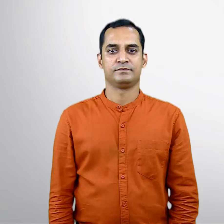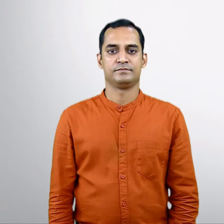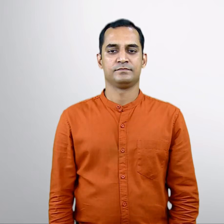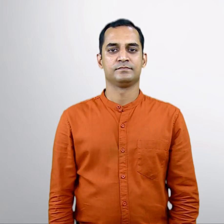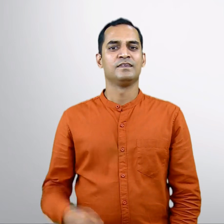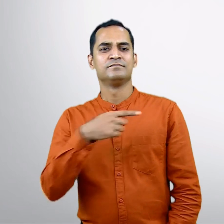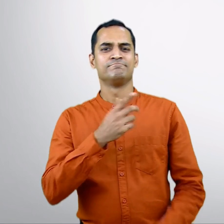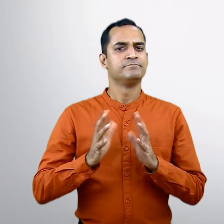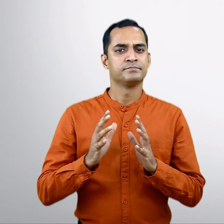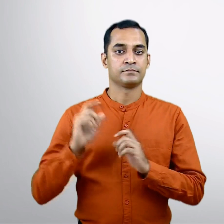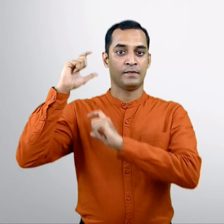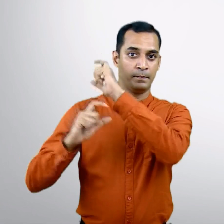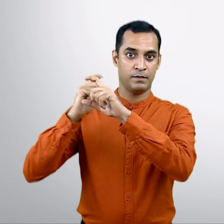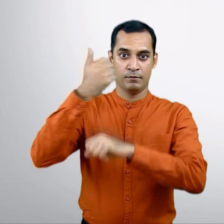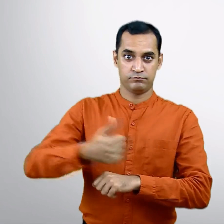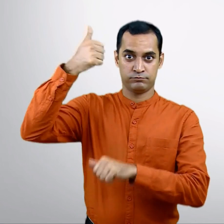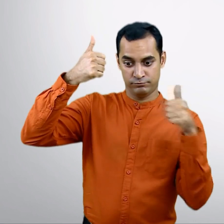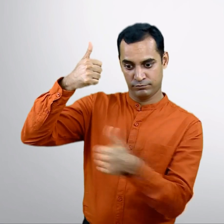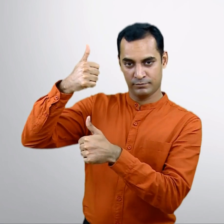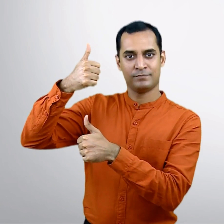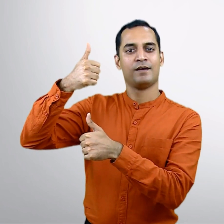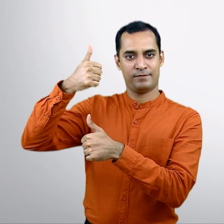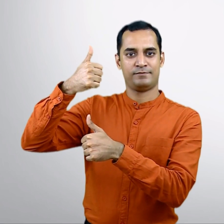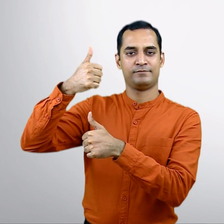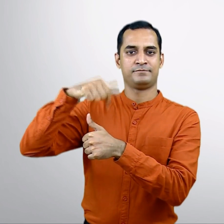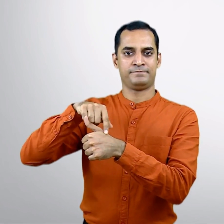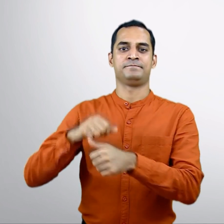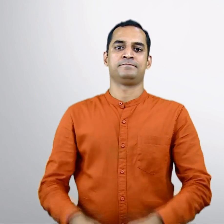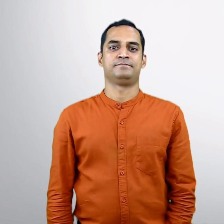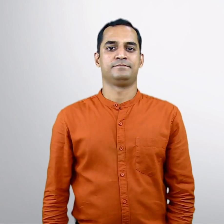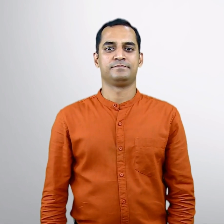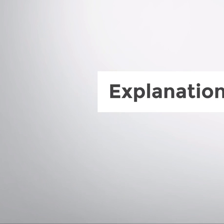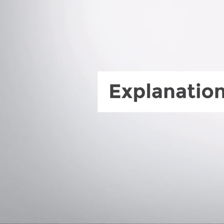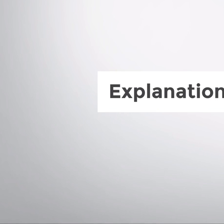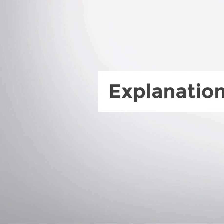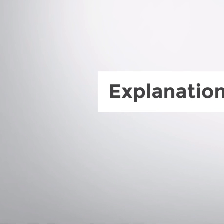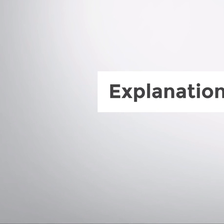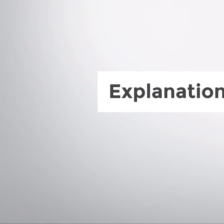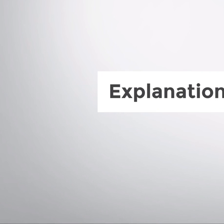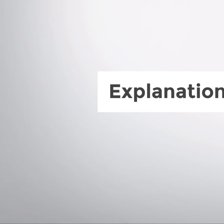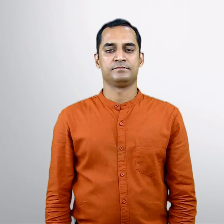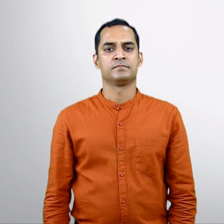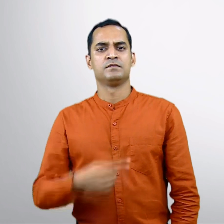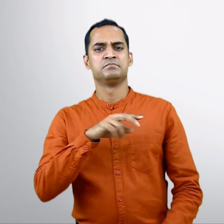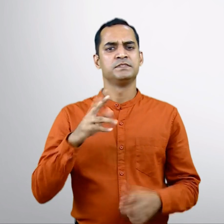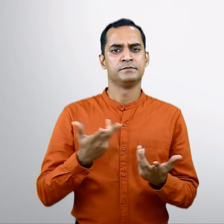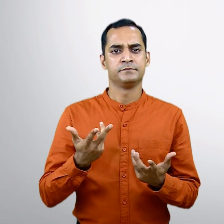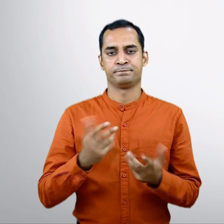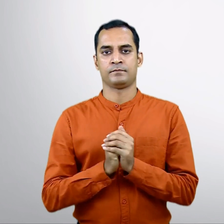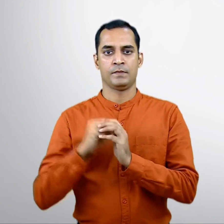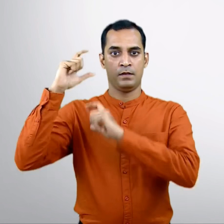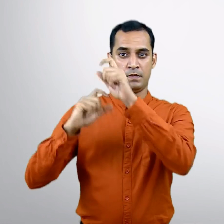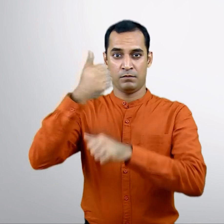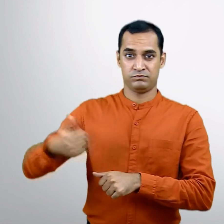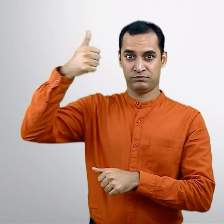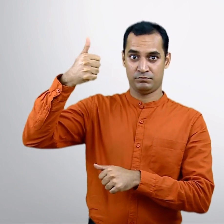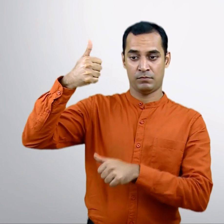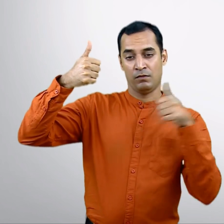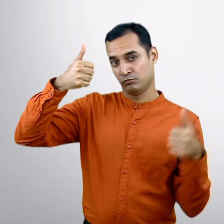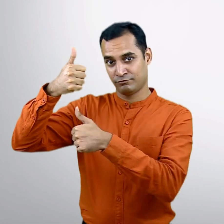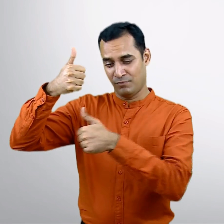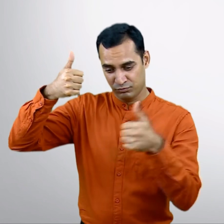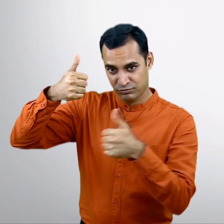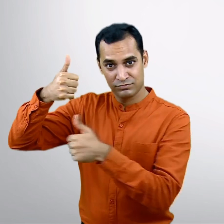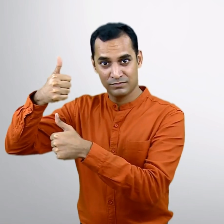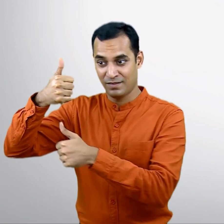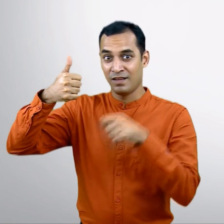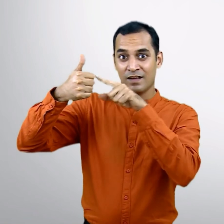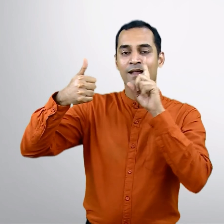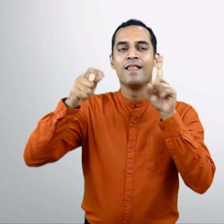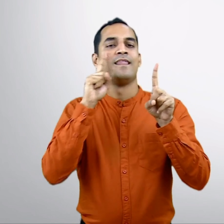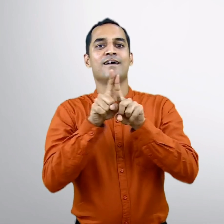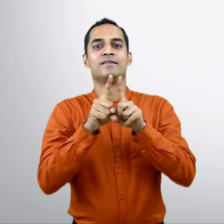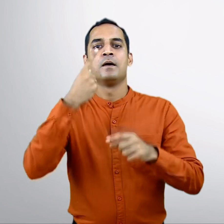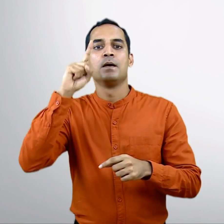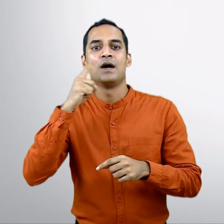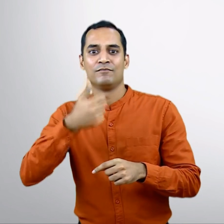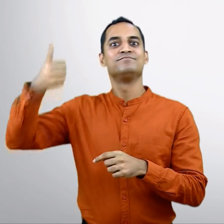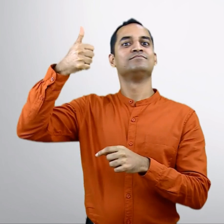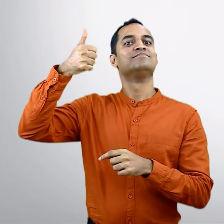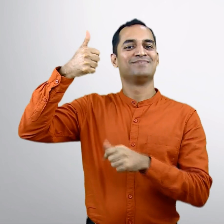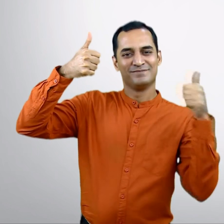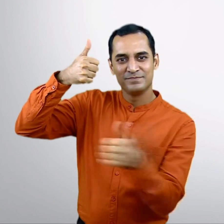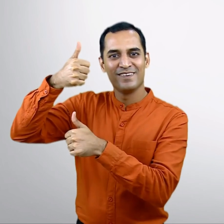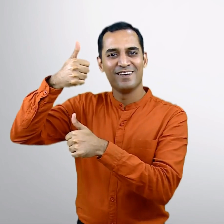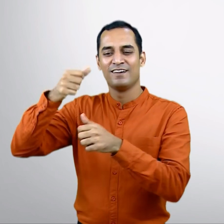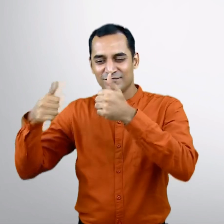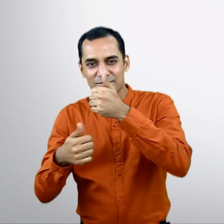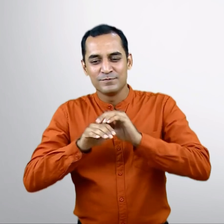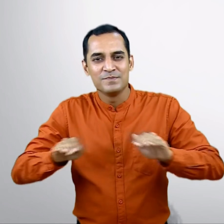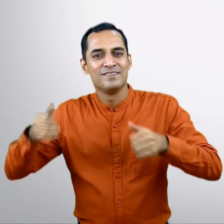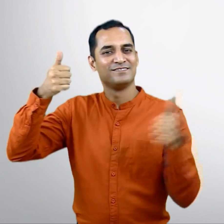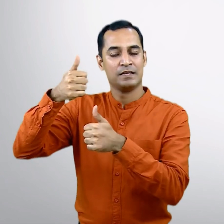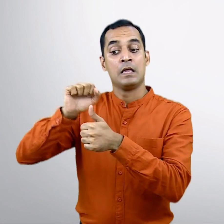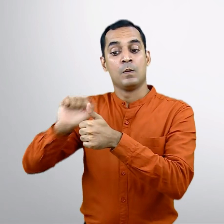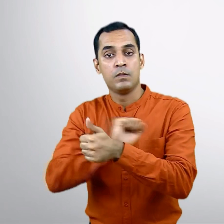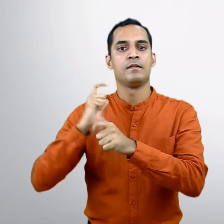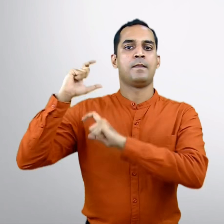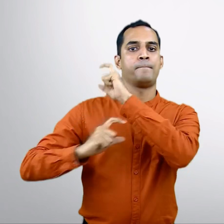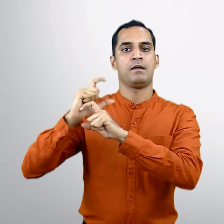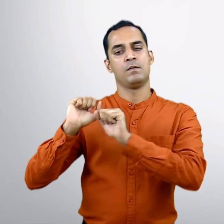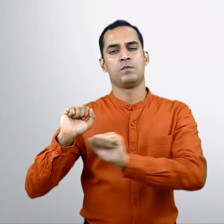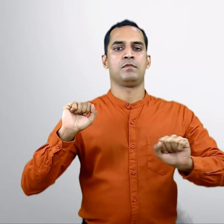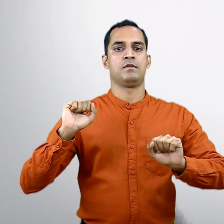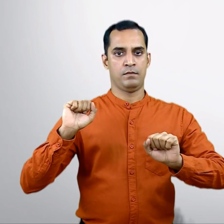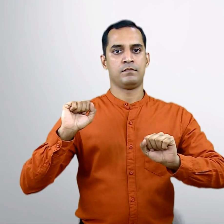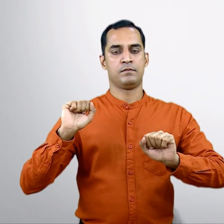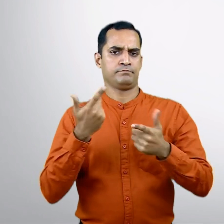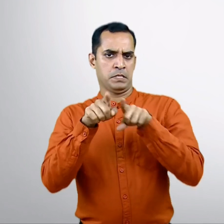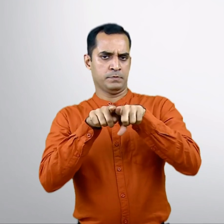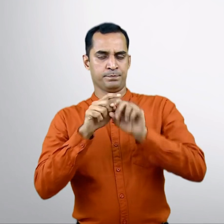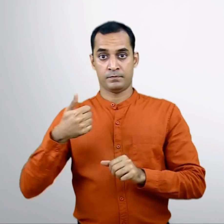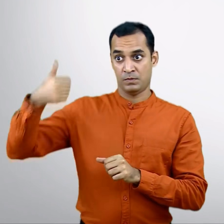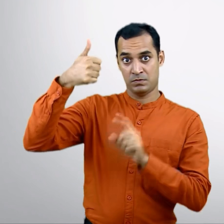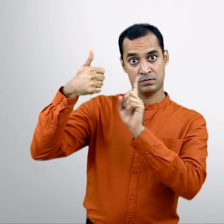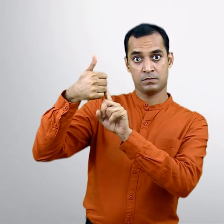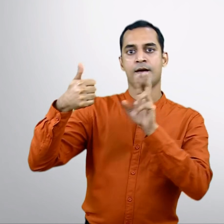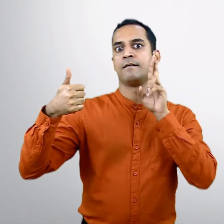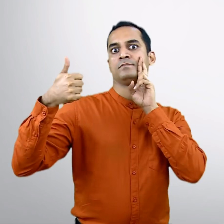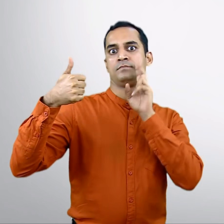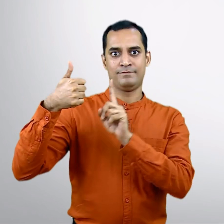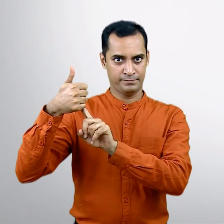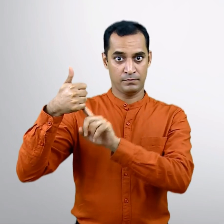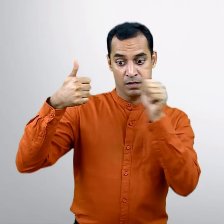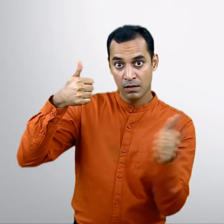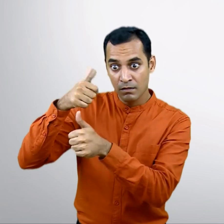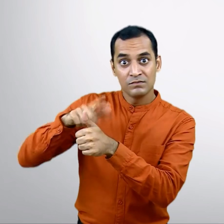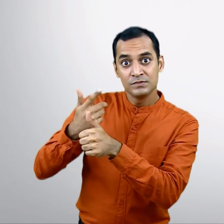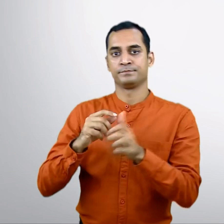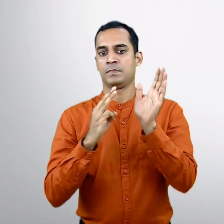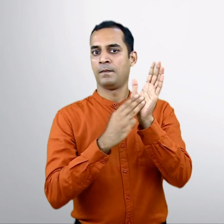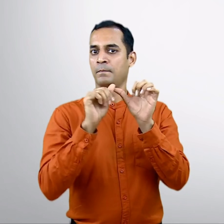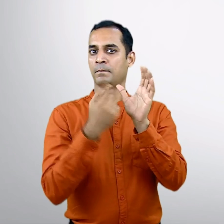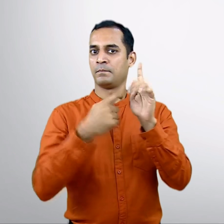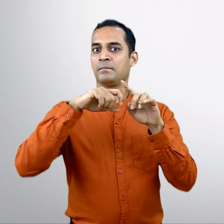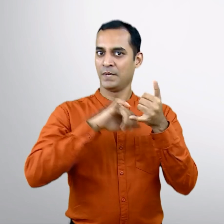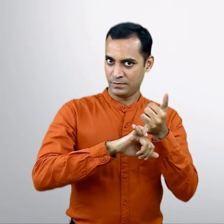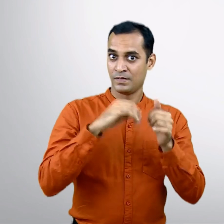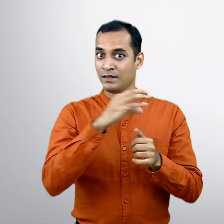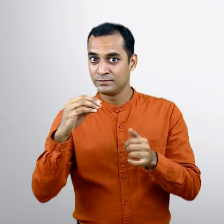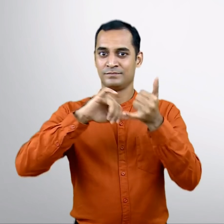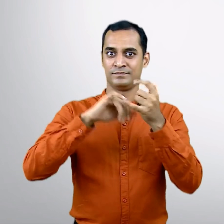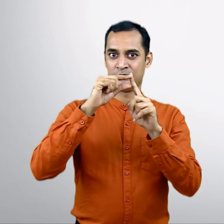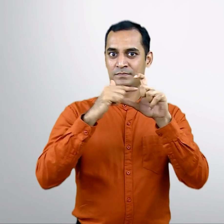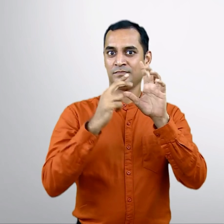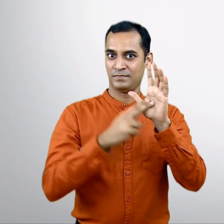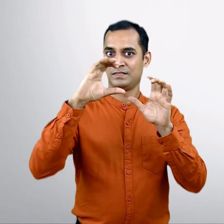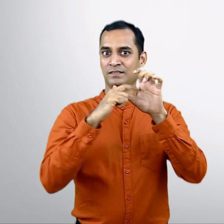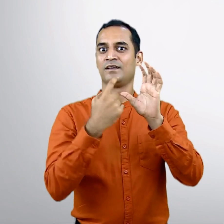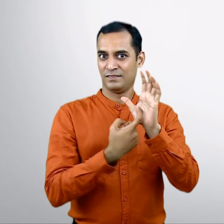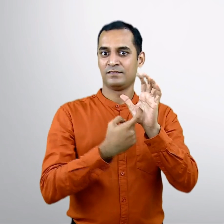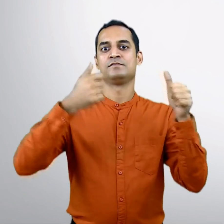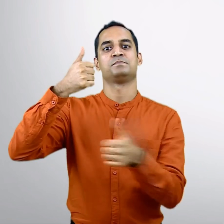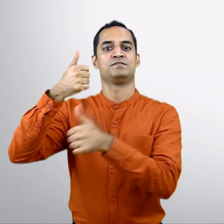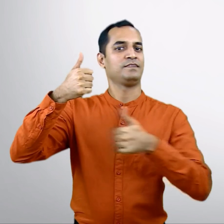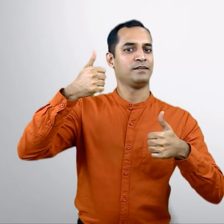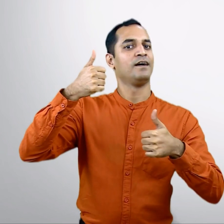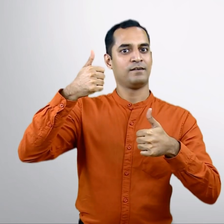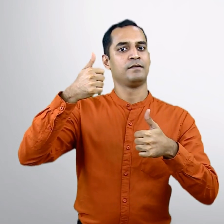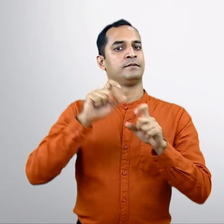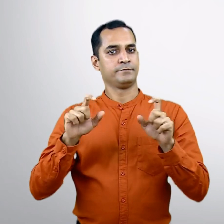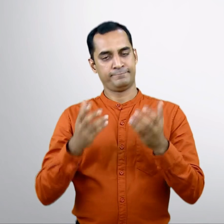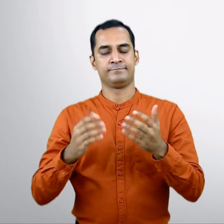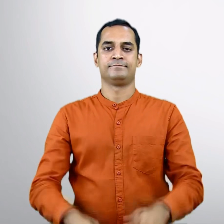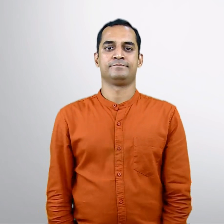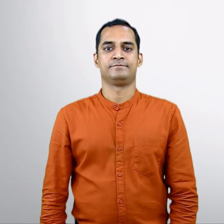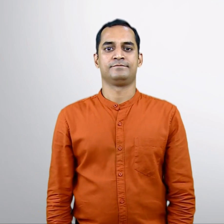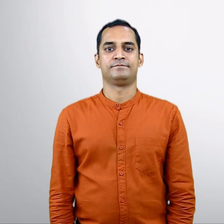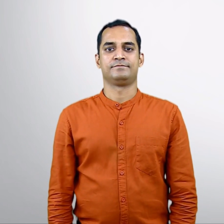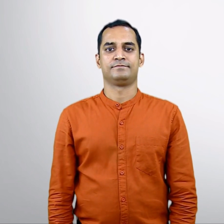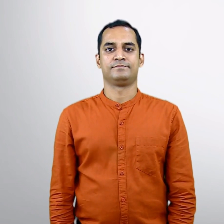Subsidiary